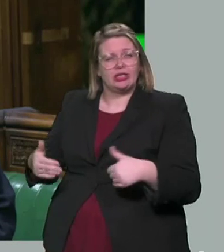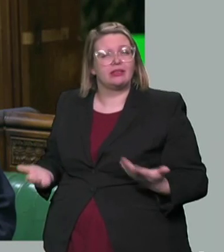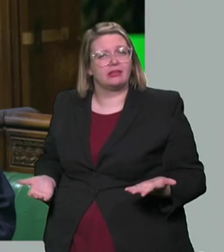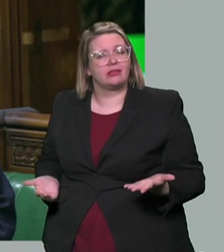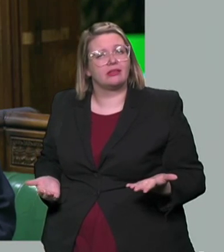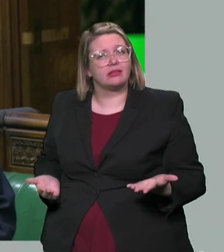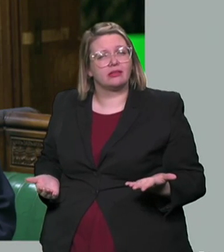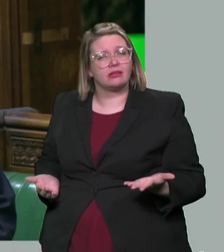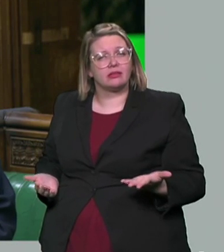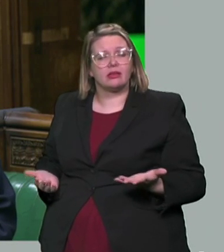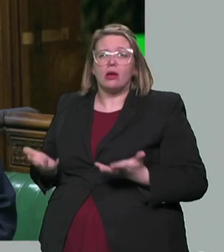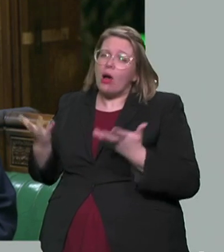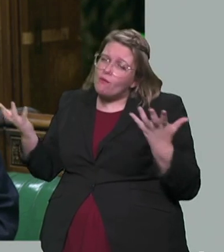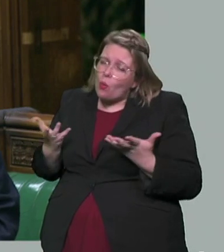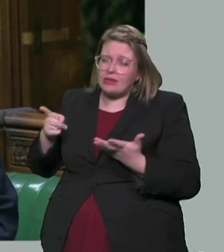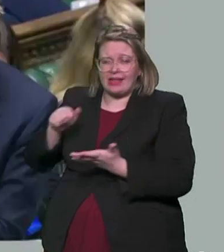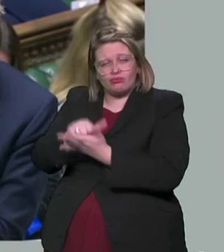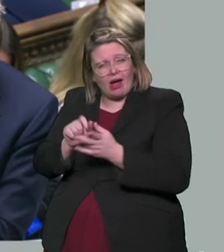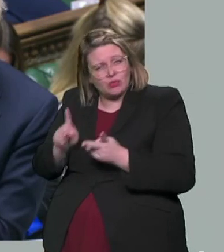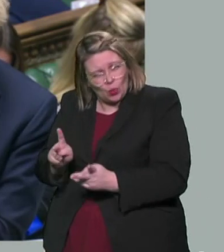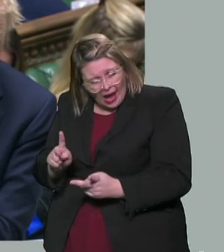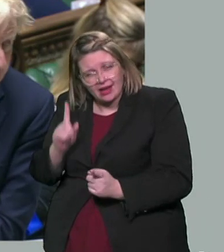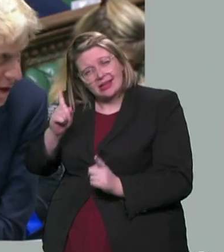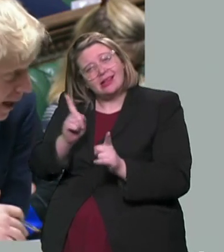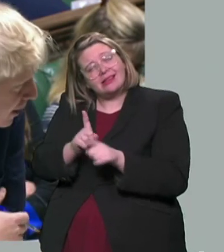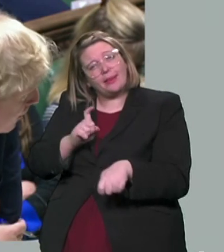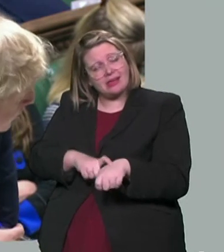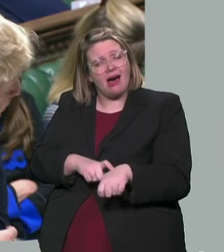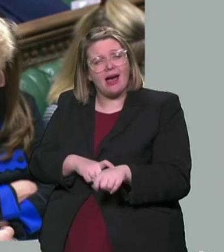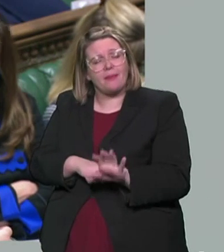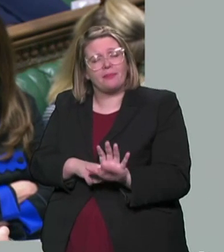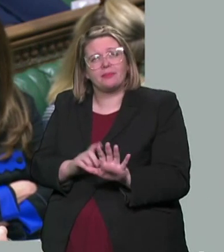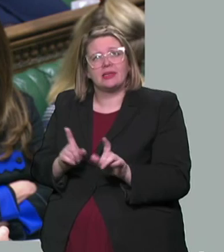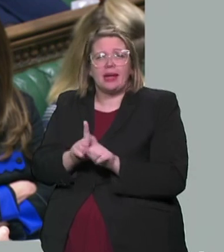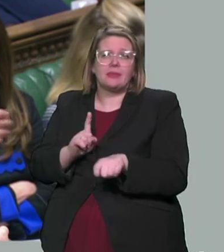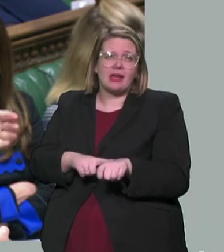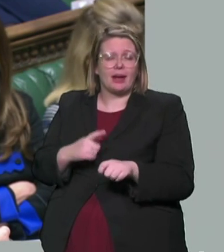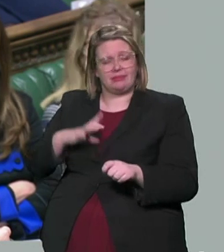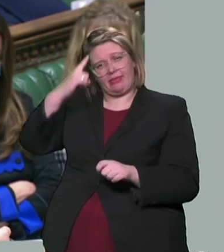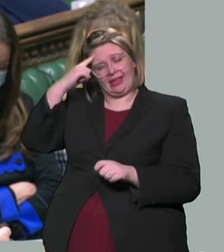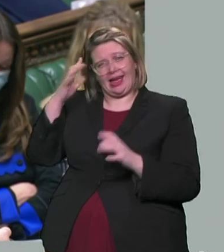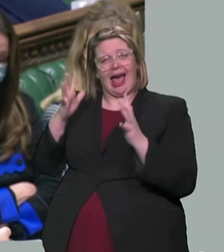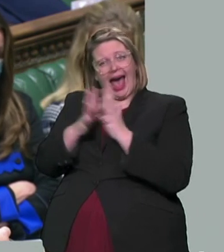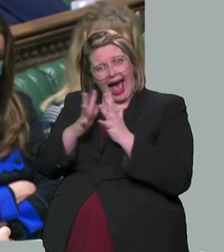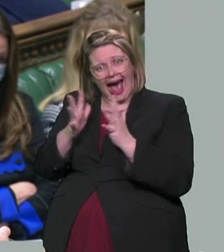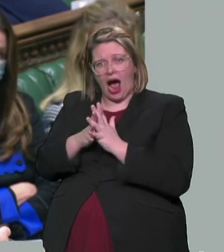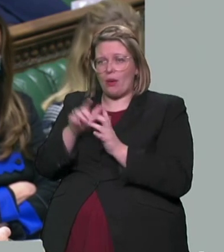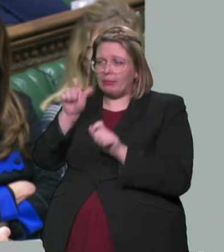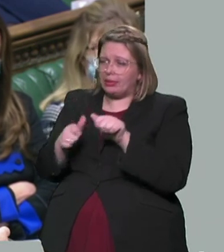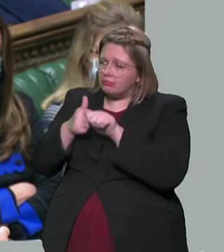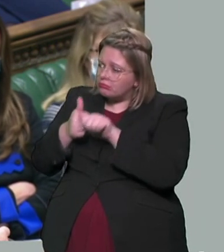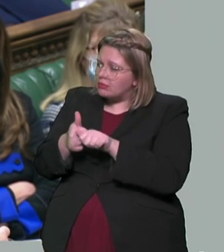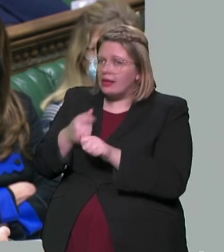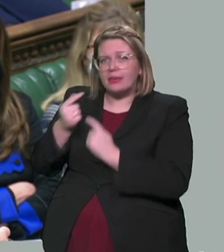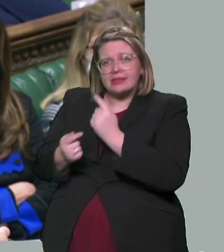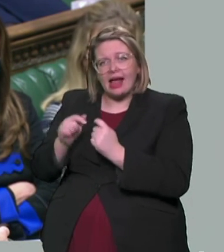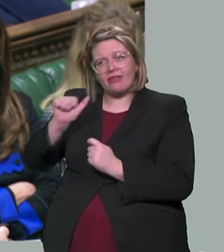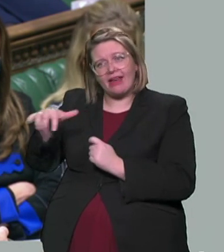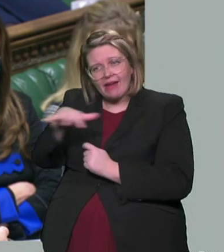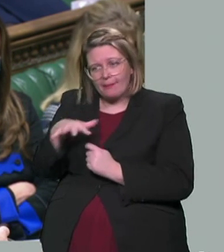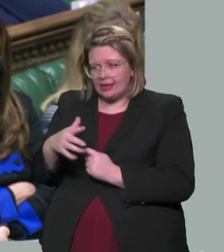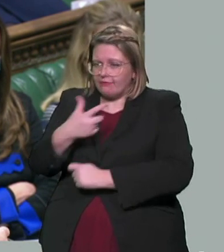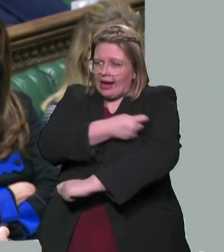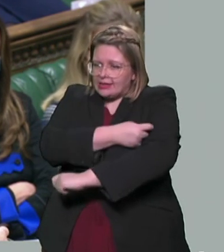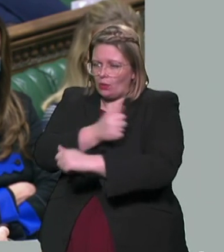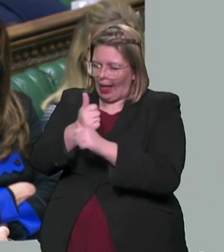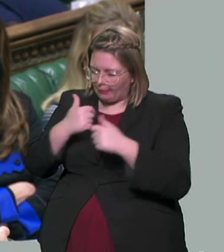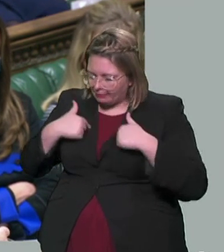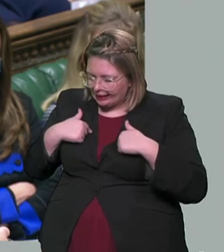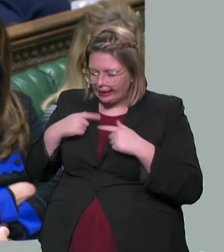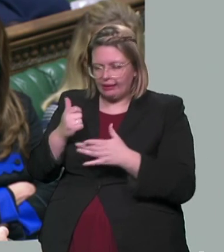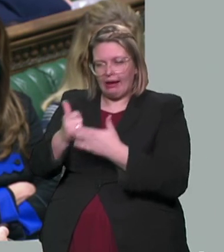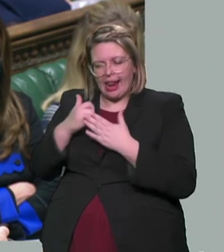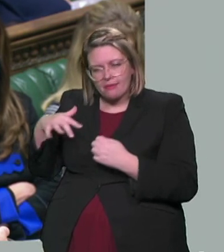Of course that is right, but it is also very important that people understand the benefits to them and their families of getting boosted in particular.